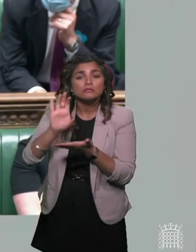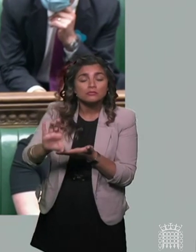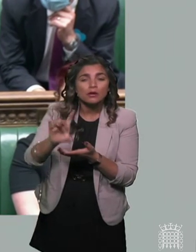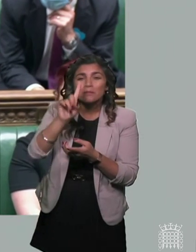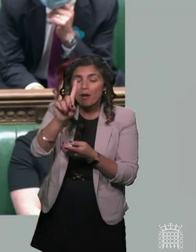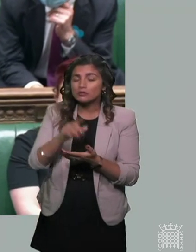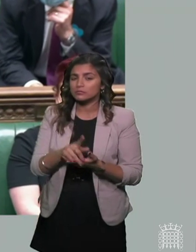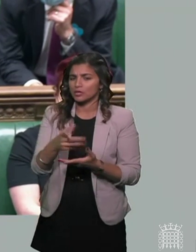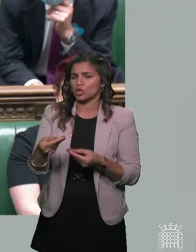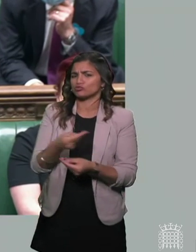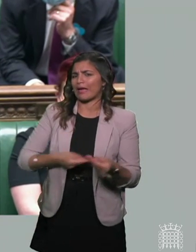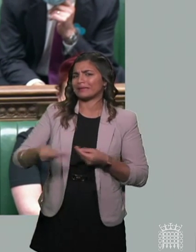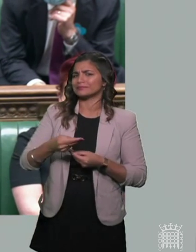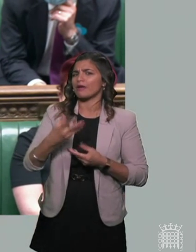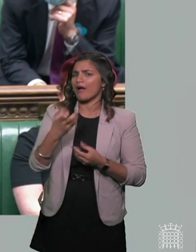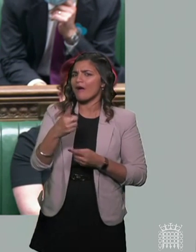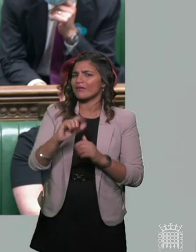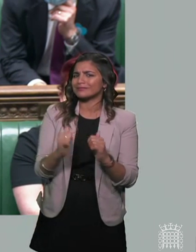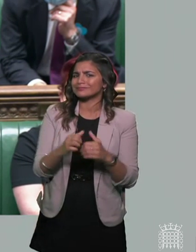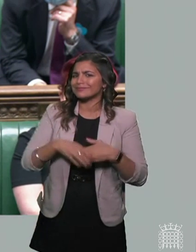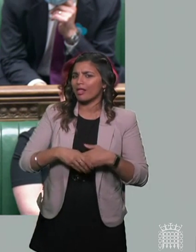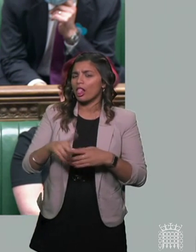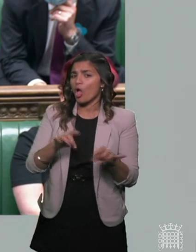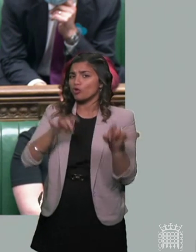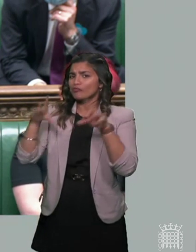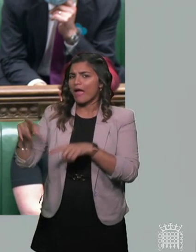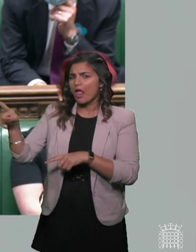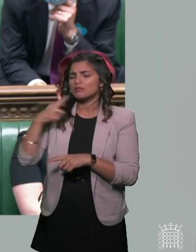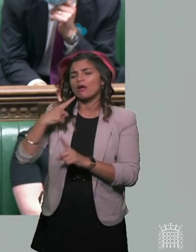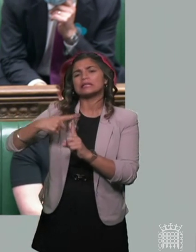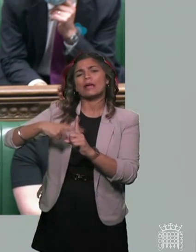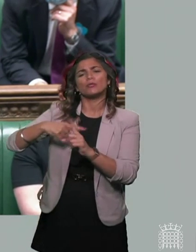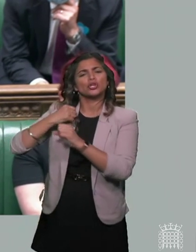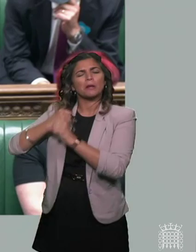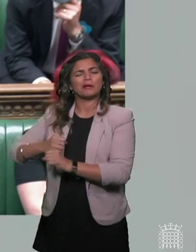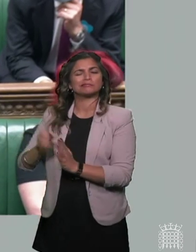They have a trade deal with Australia where they have allowed the Australians to drop their temperature commitments.